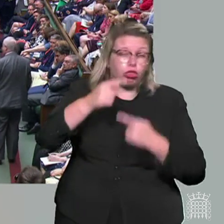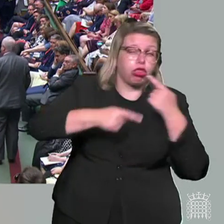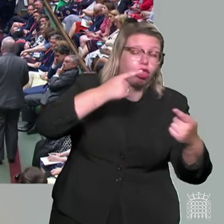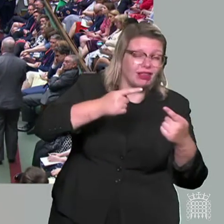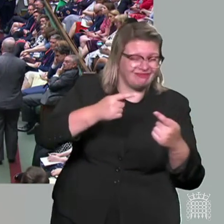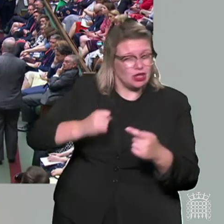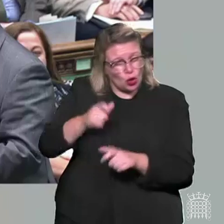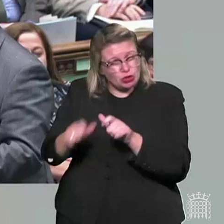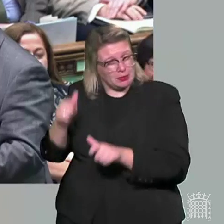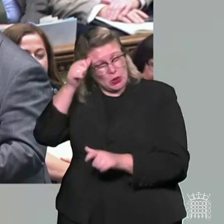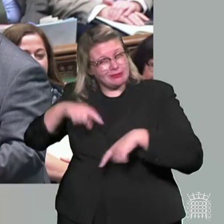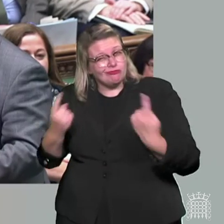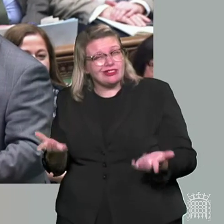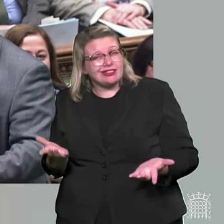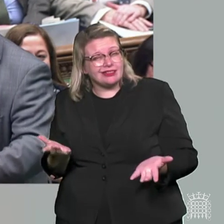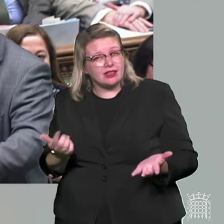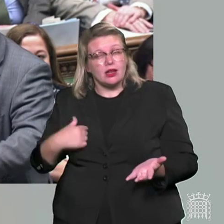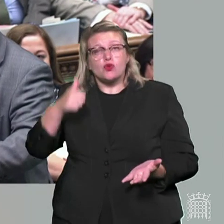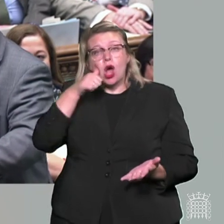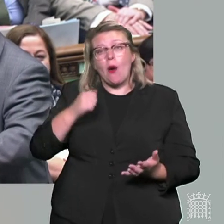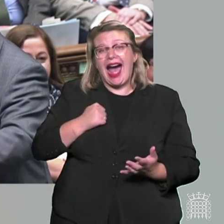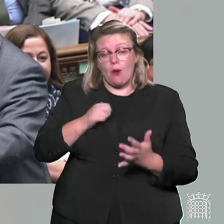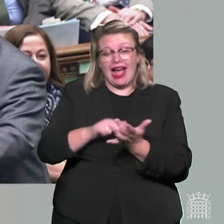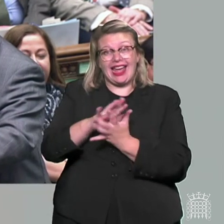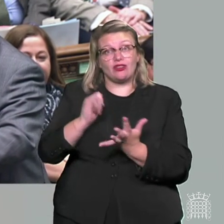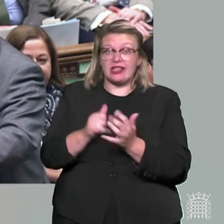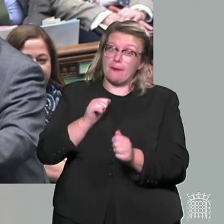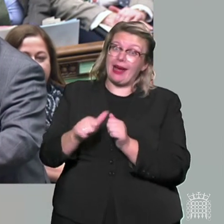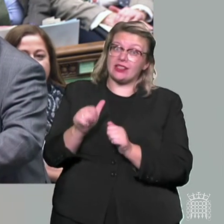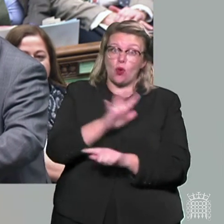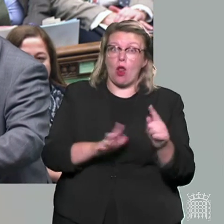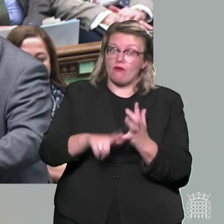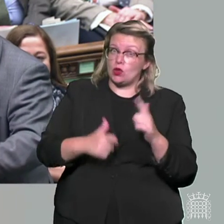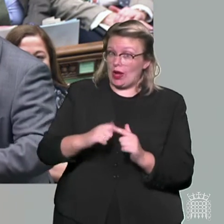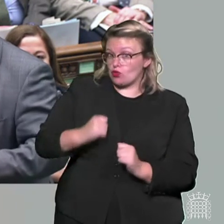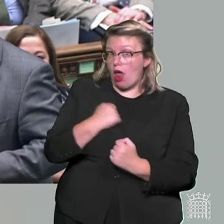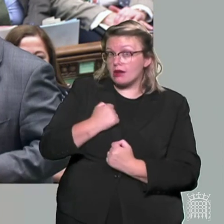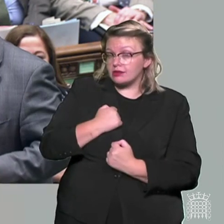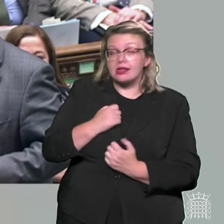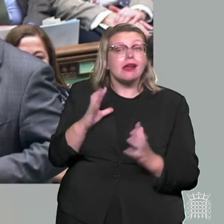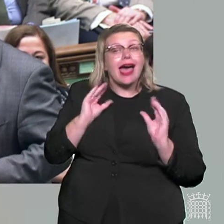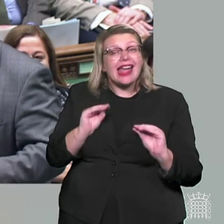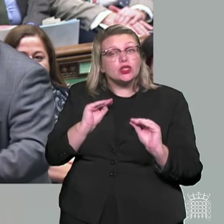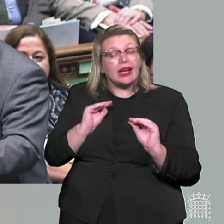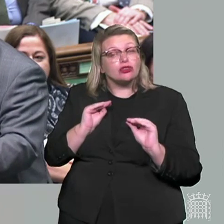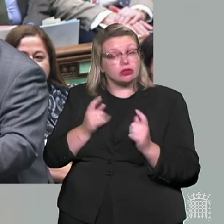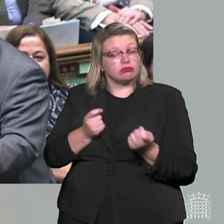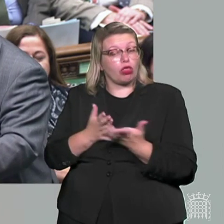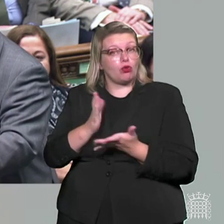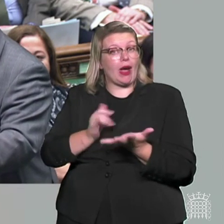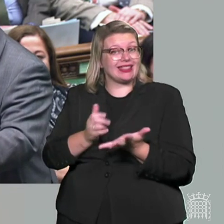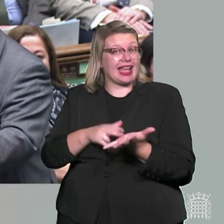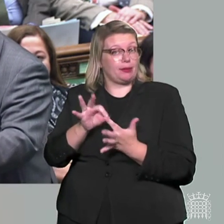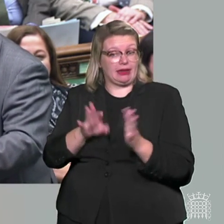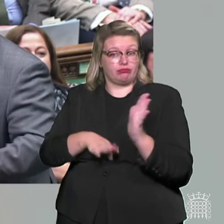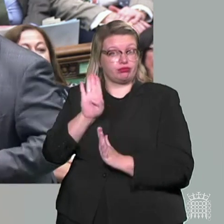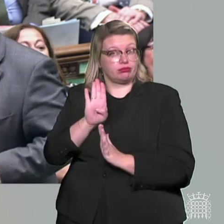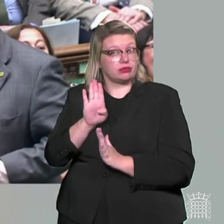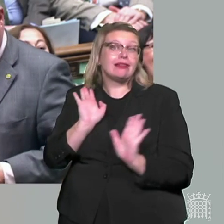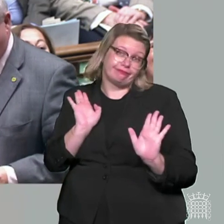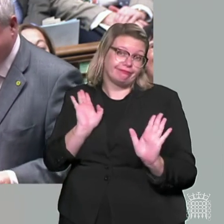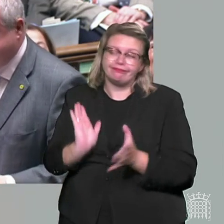They know the reality—that our NHS is the best-performing in the United Kingdom, and education standards under the SNP are moving in the right direction.